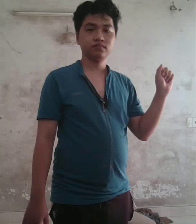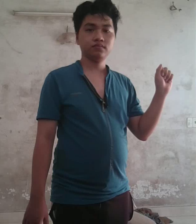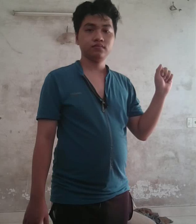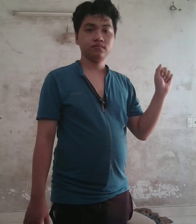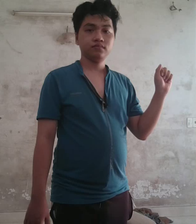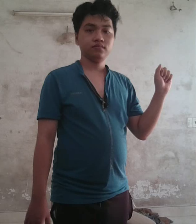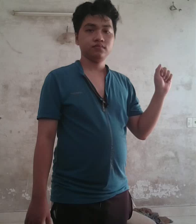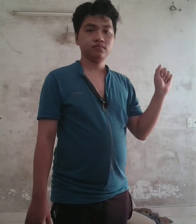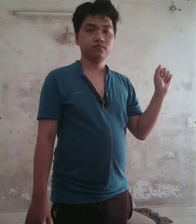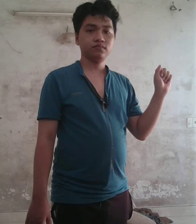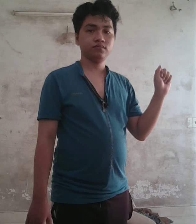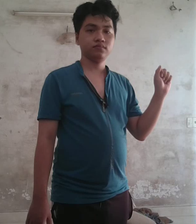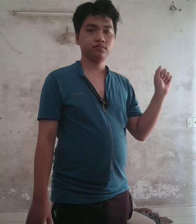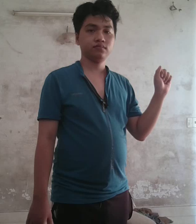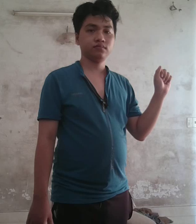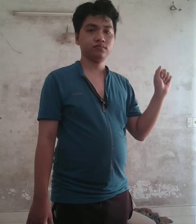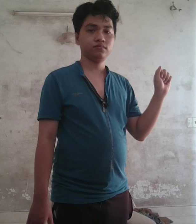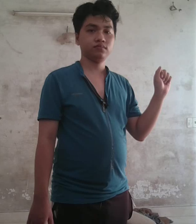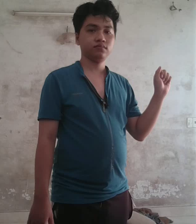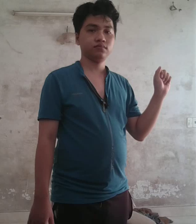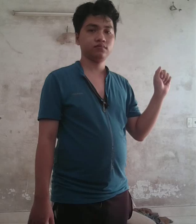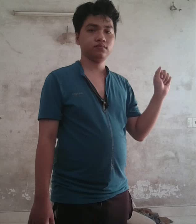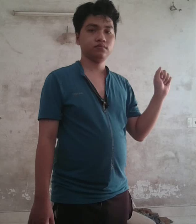a